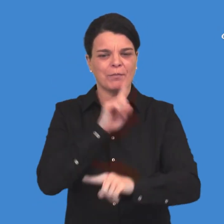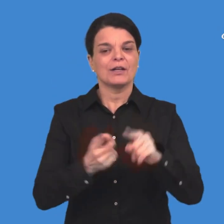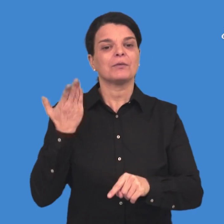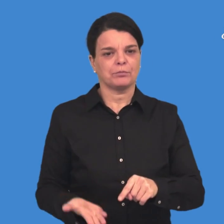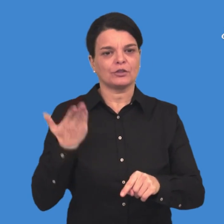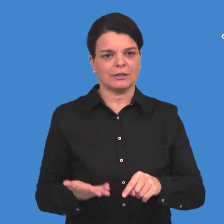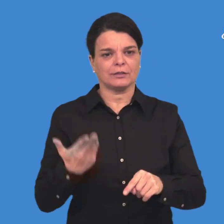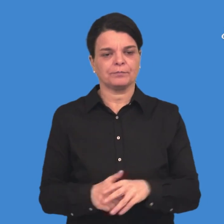importar